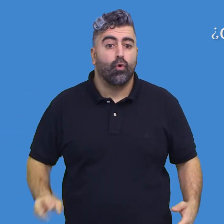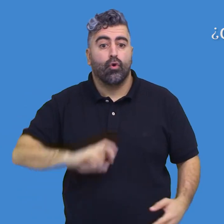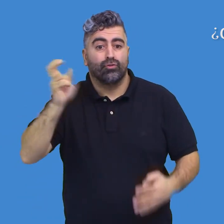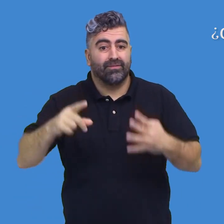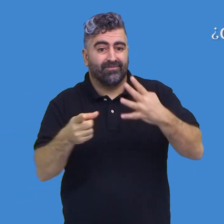otro